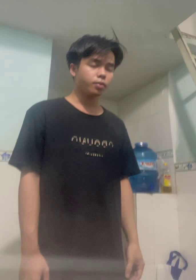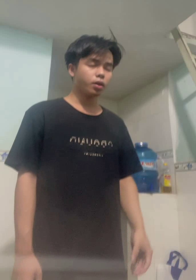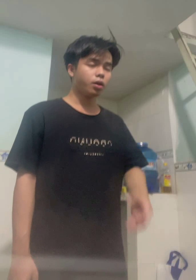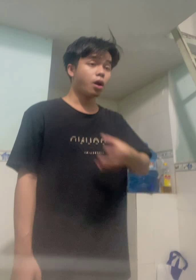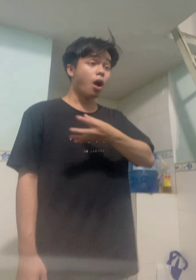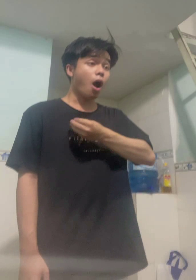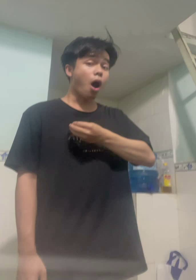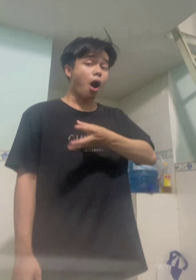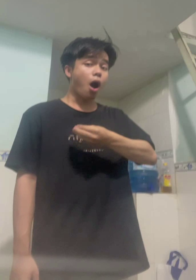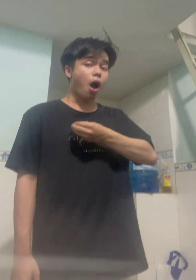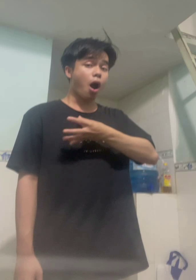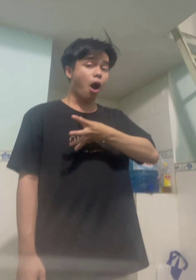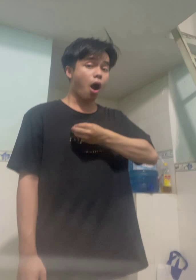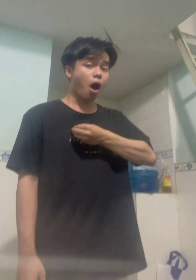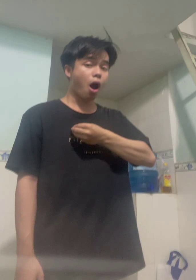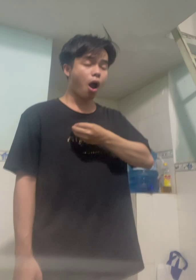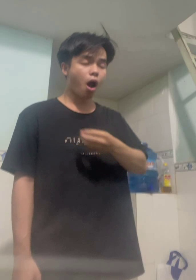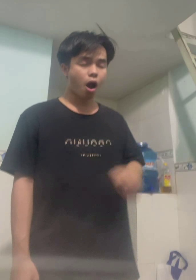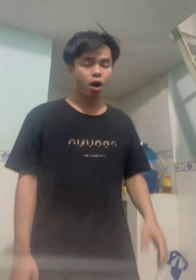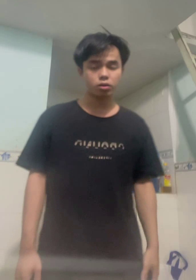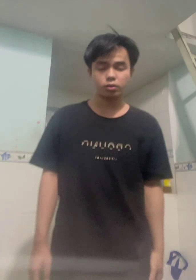lo so